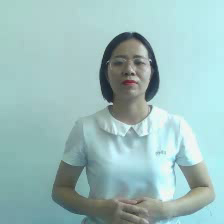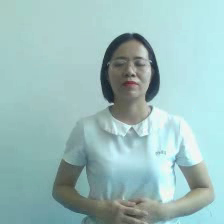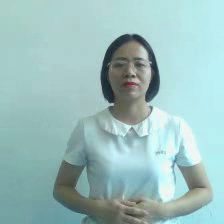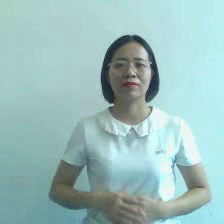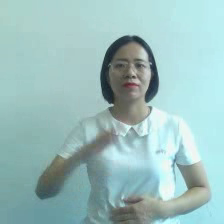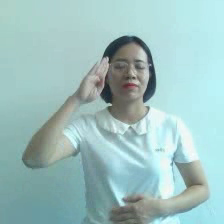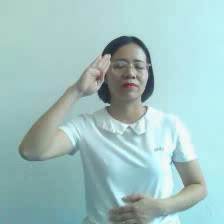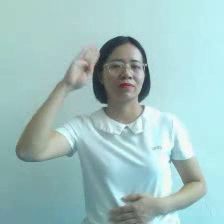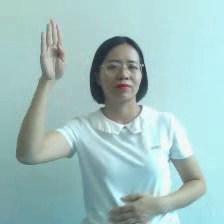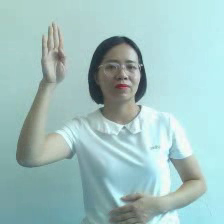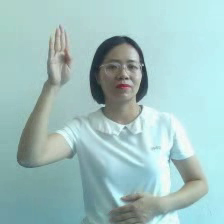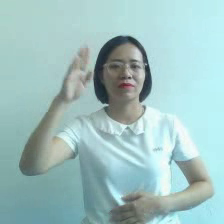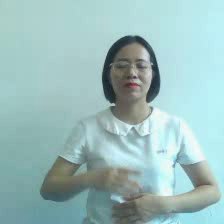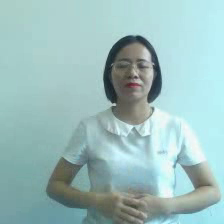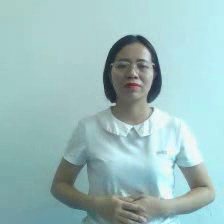Chậm lại